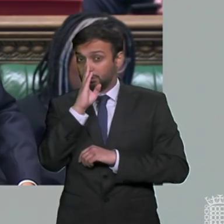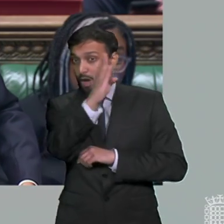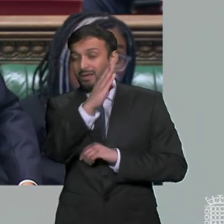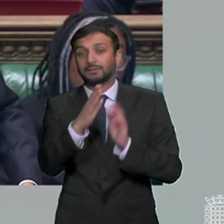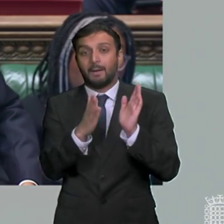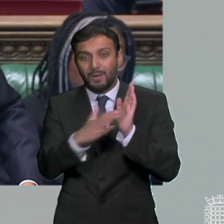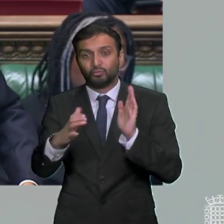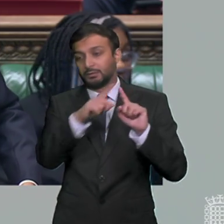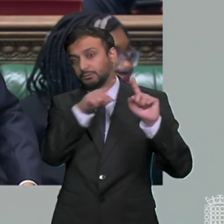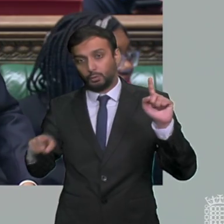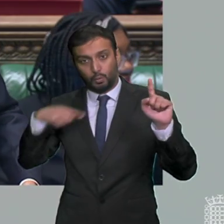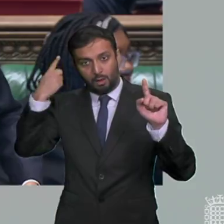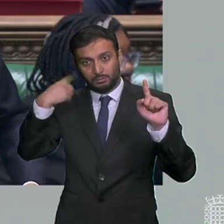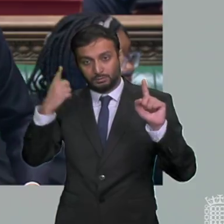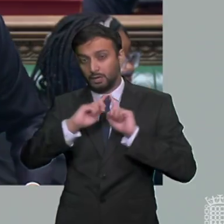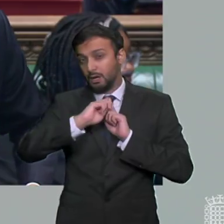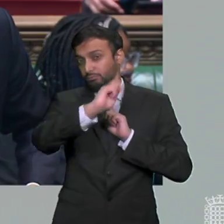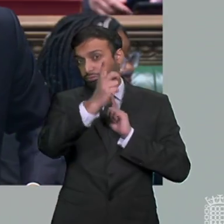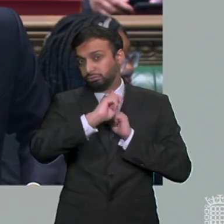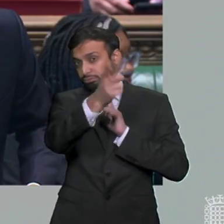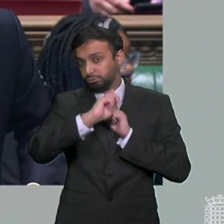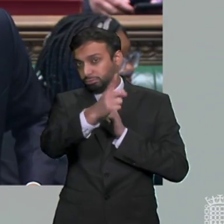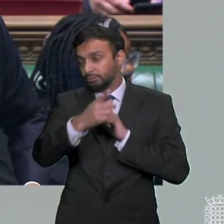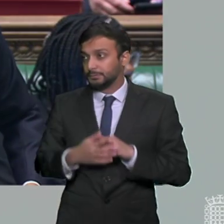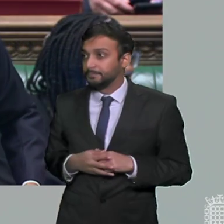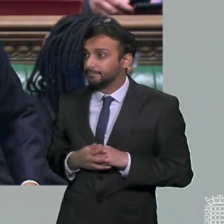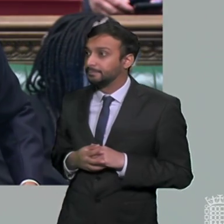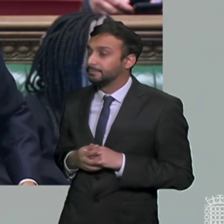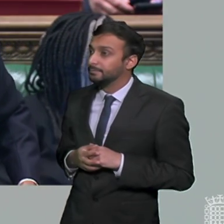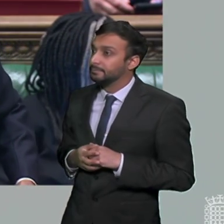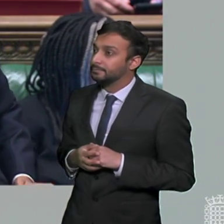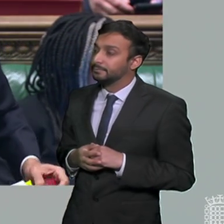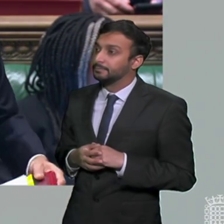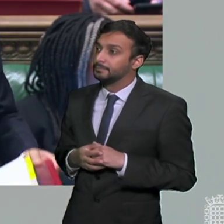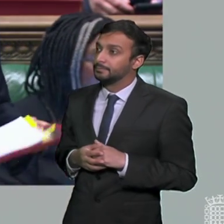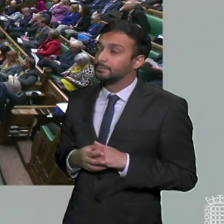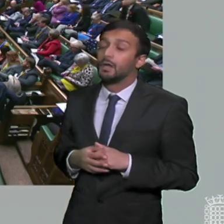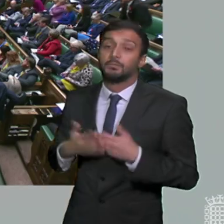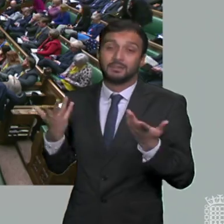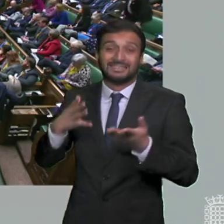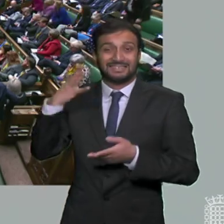But what this plan needs—and I hope the Labour party supports it—is trade union co-operation.